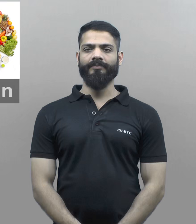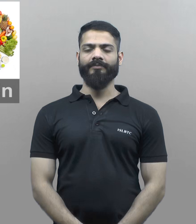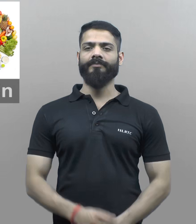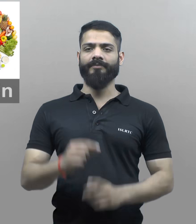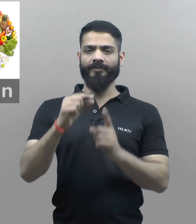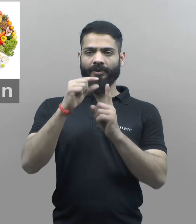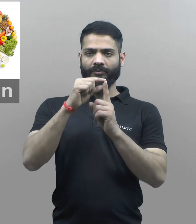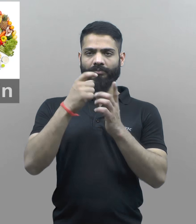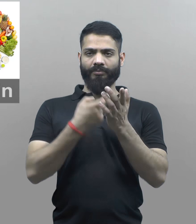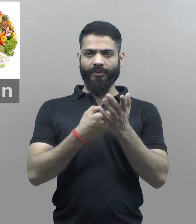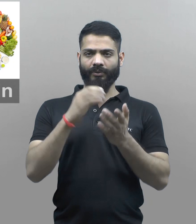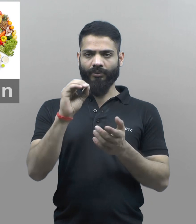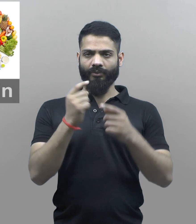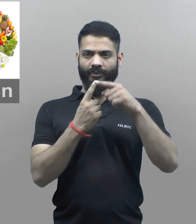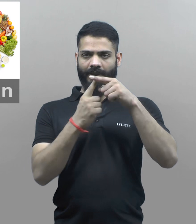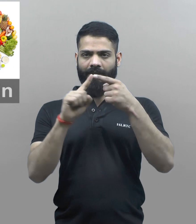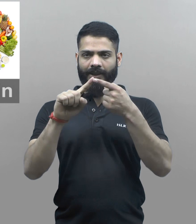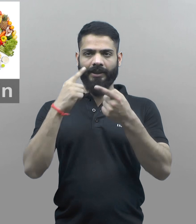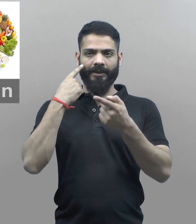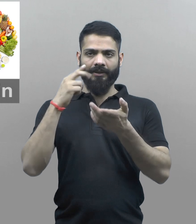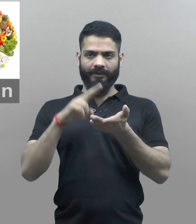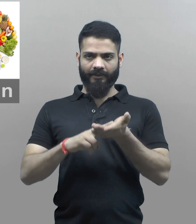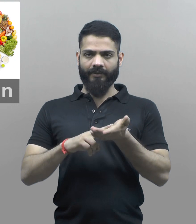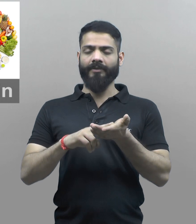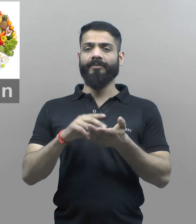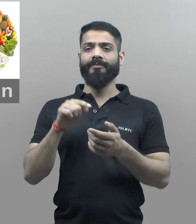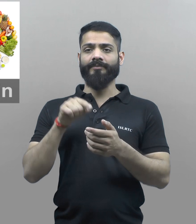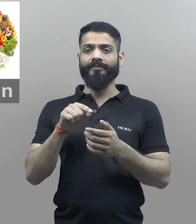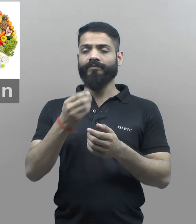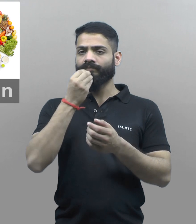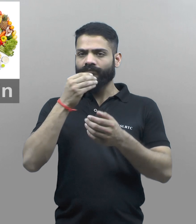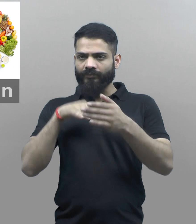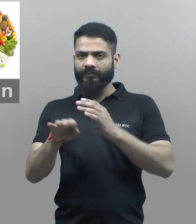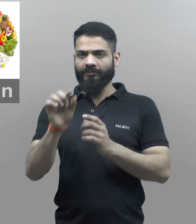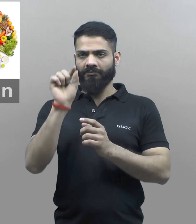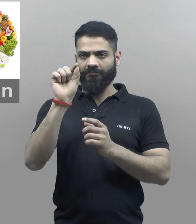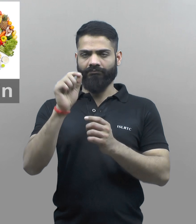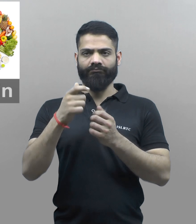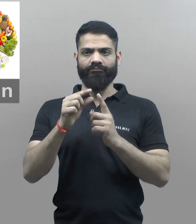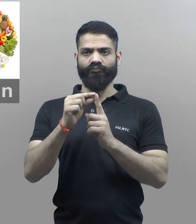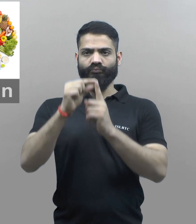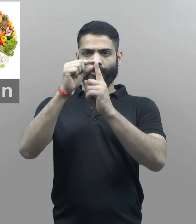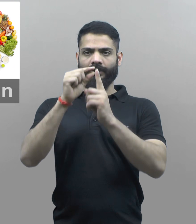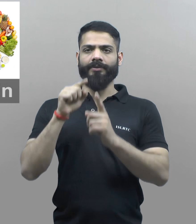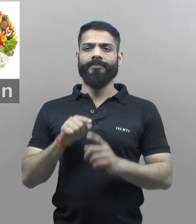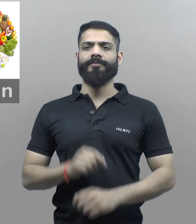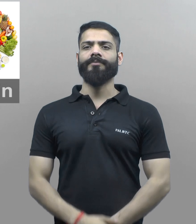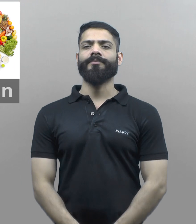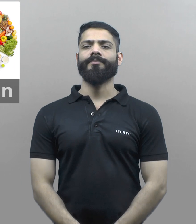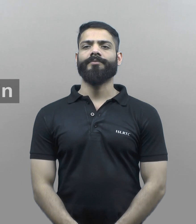Protein